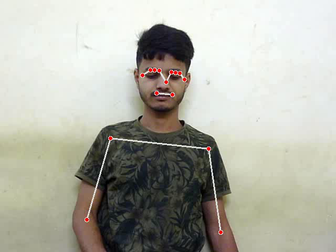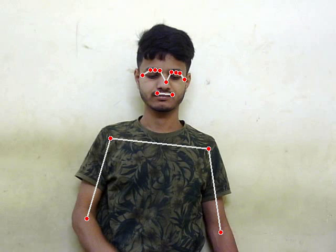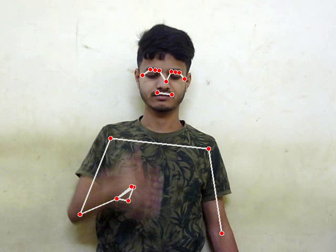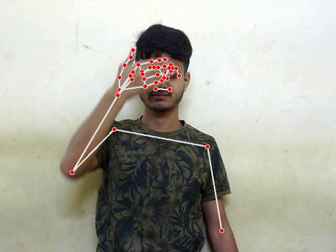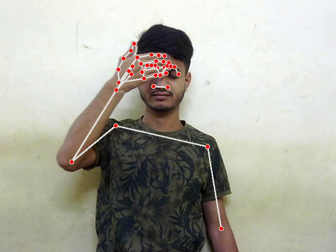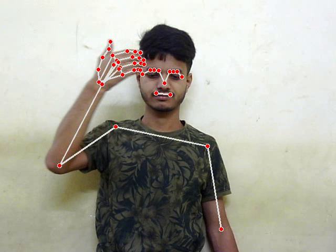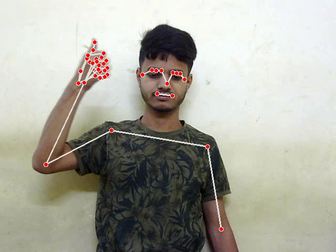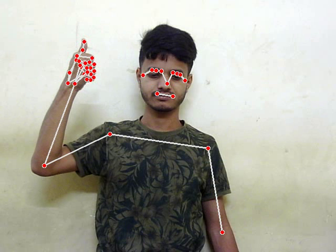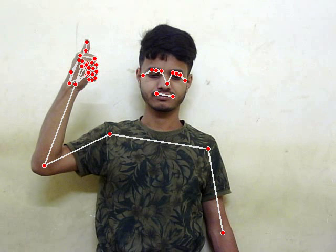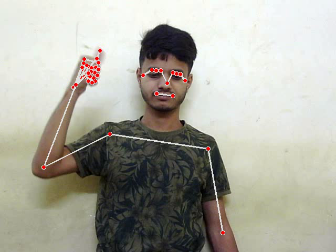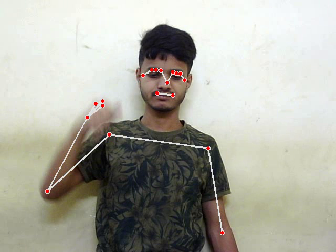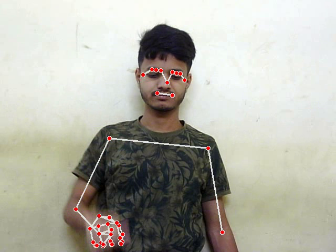forget